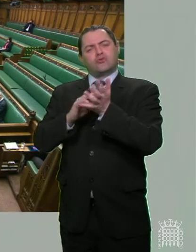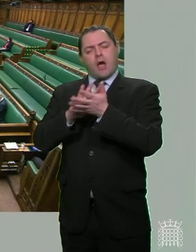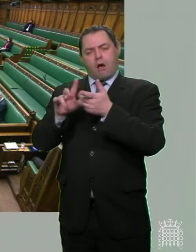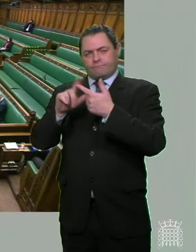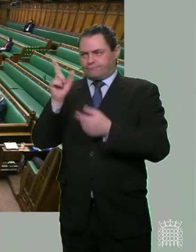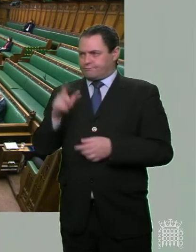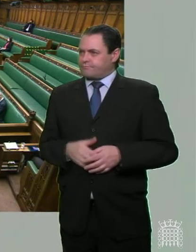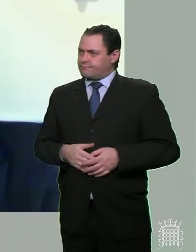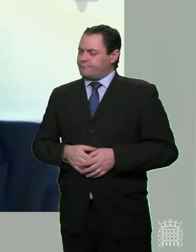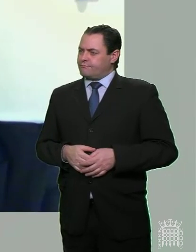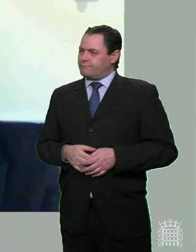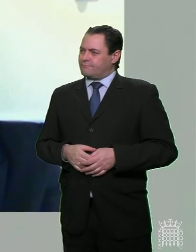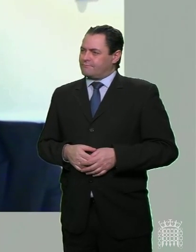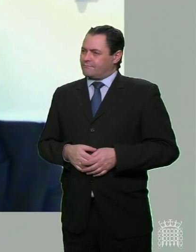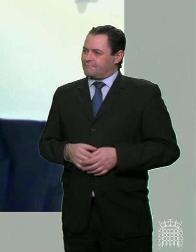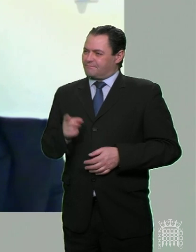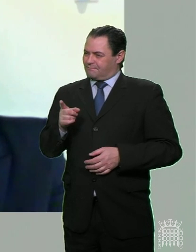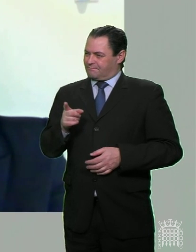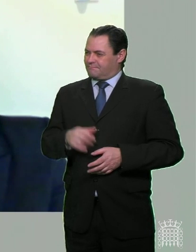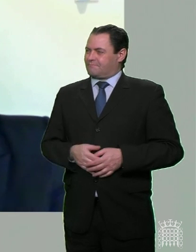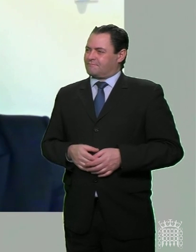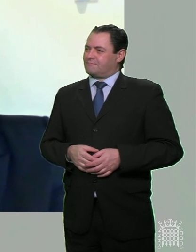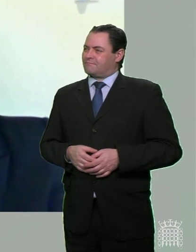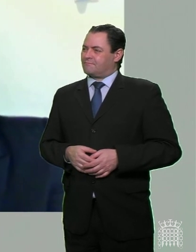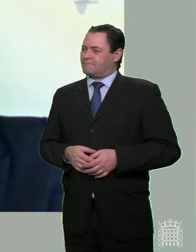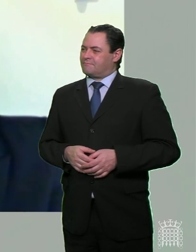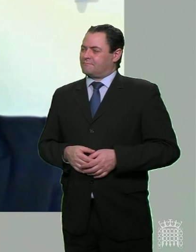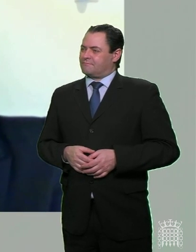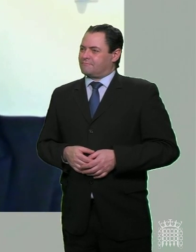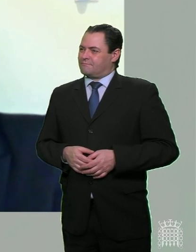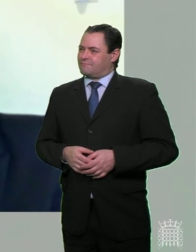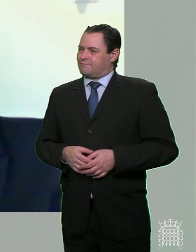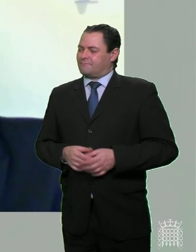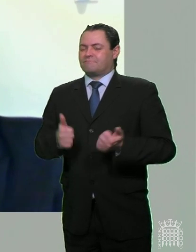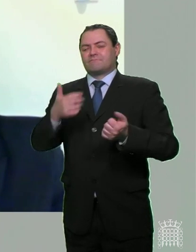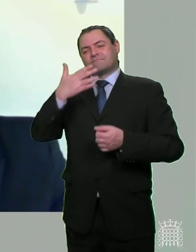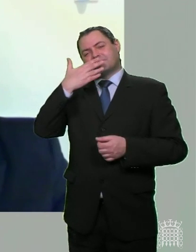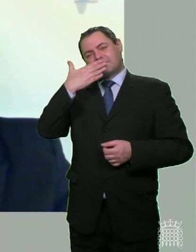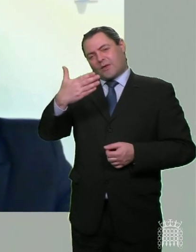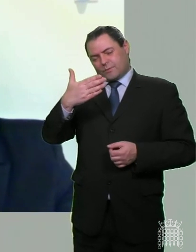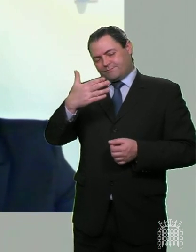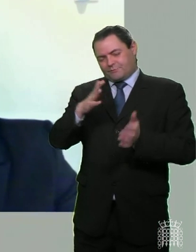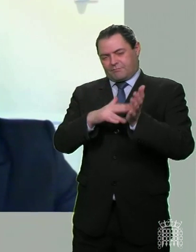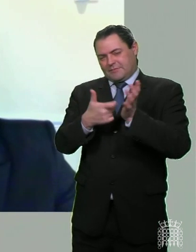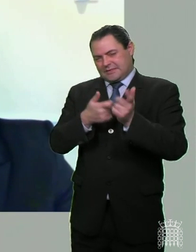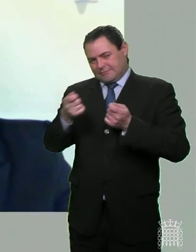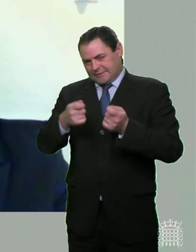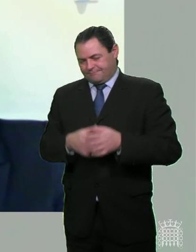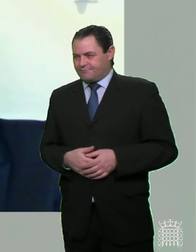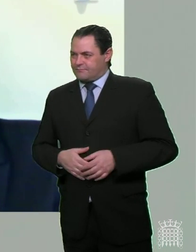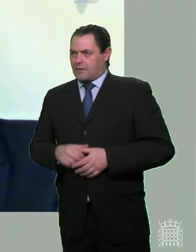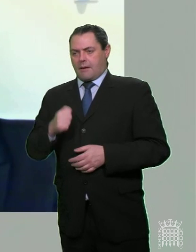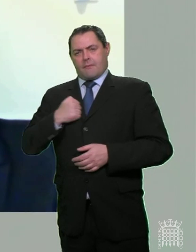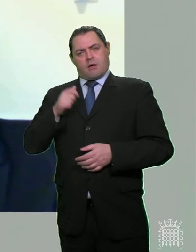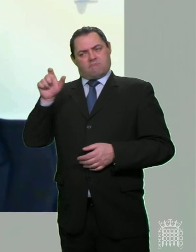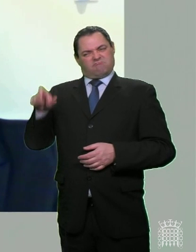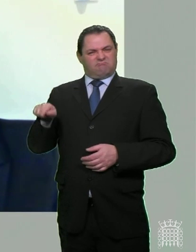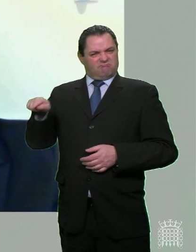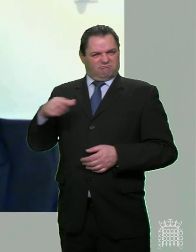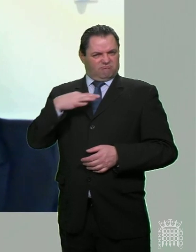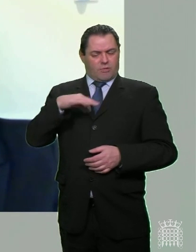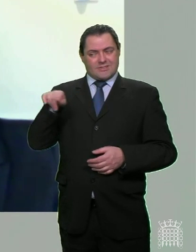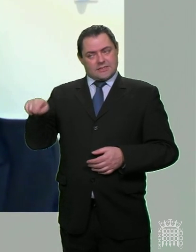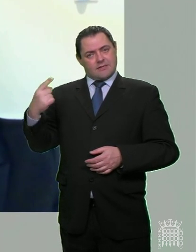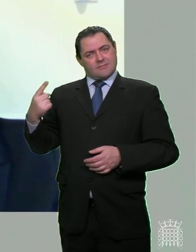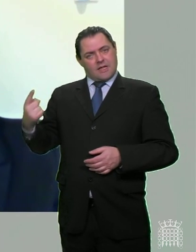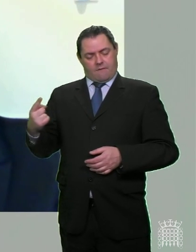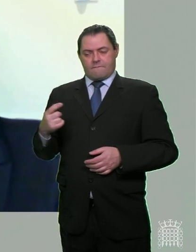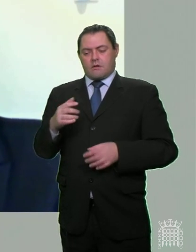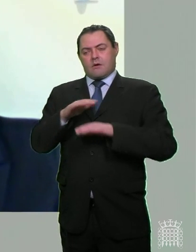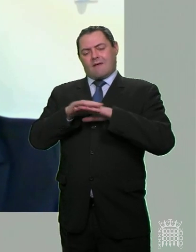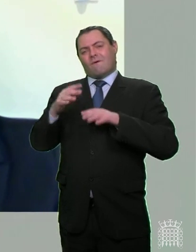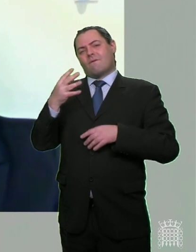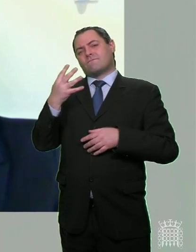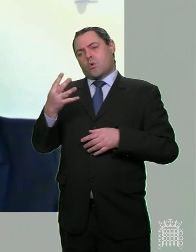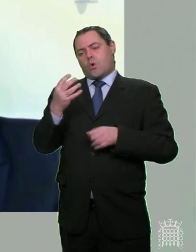My constituent David Hopkins lives with grade 4 glioblastoma.